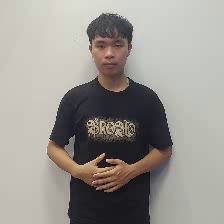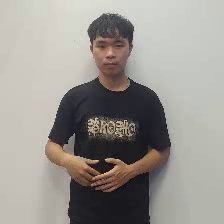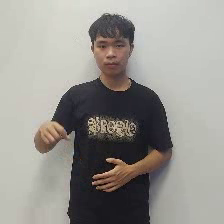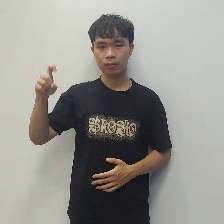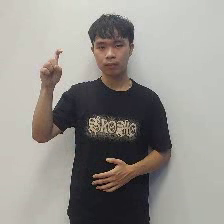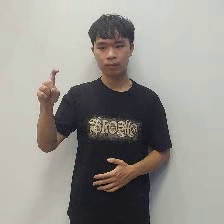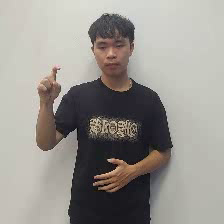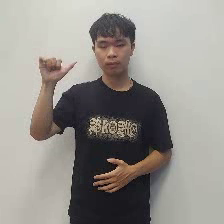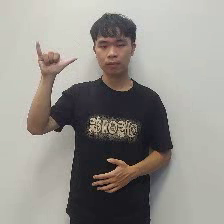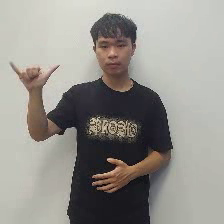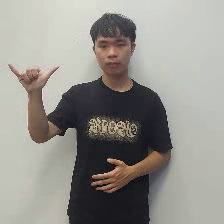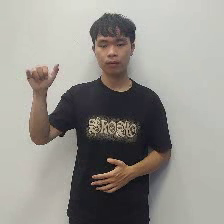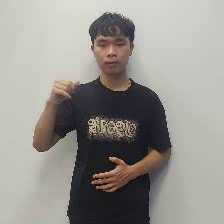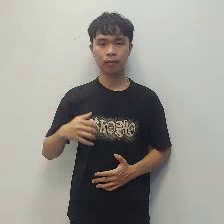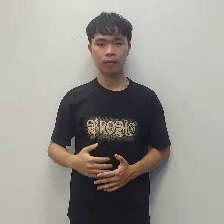Đồng ý